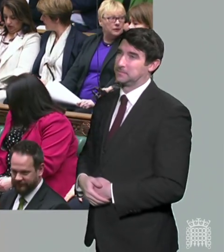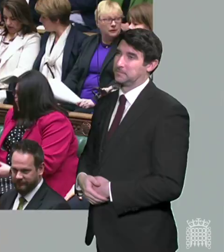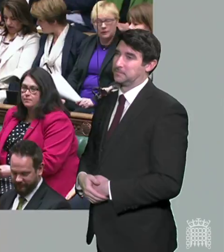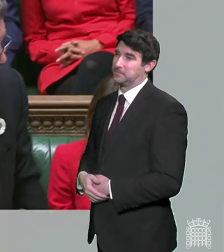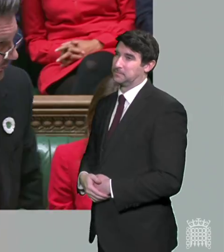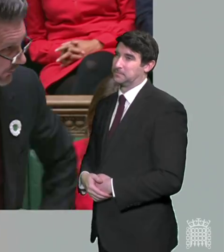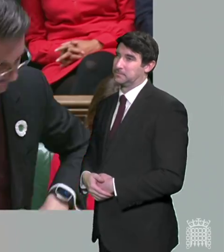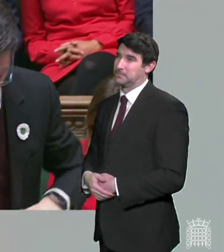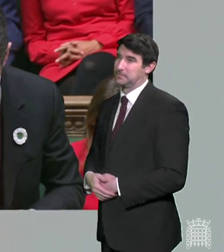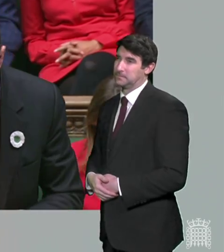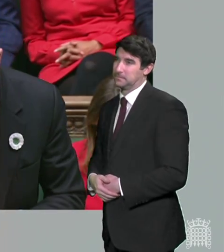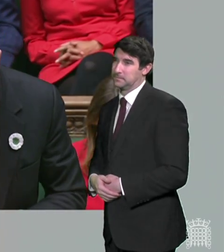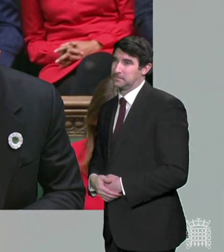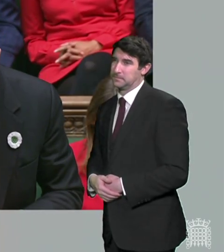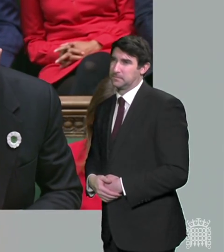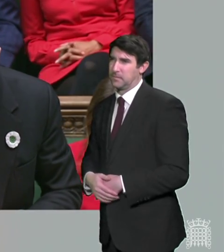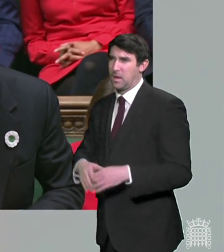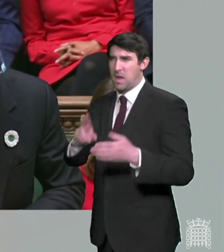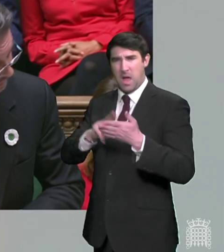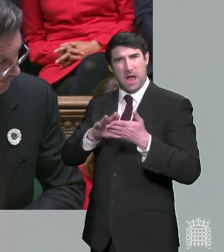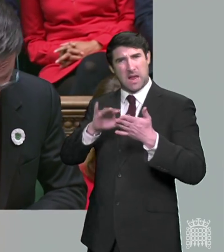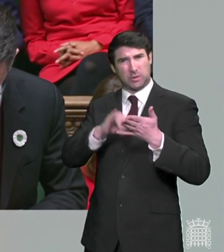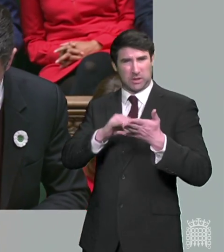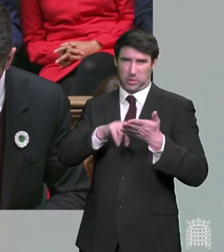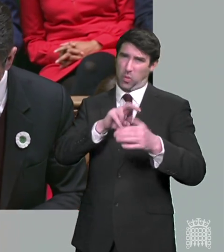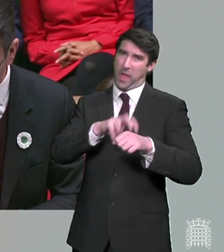The situation is very serious in the NHS in Northern Ireland.